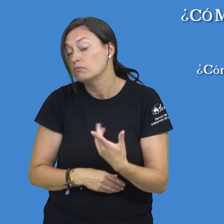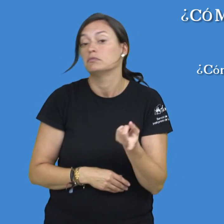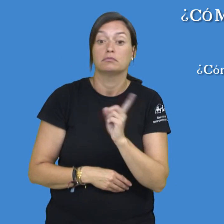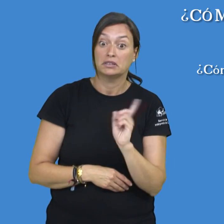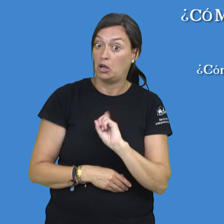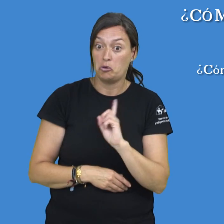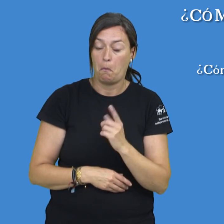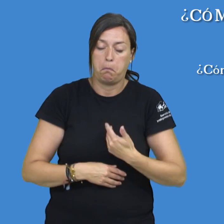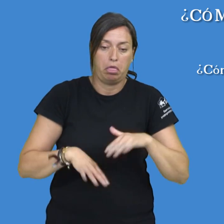no